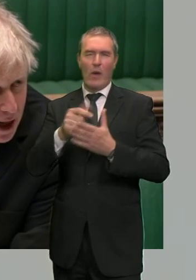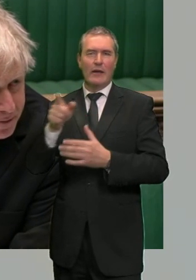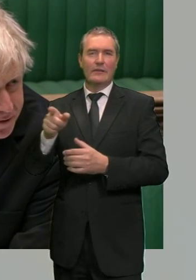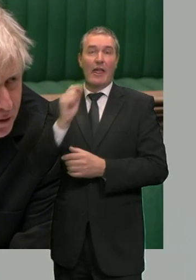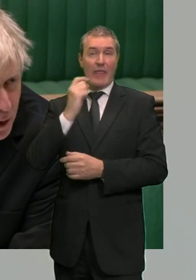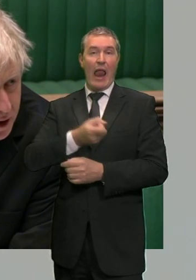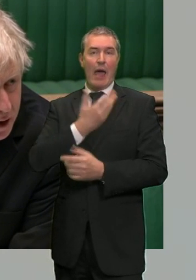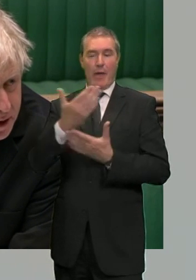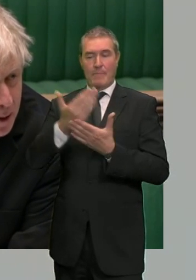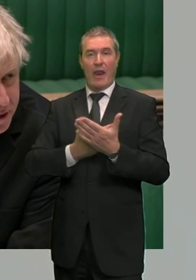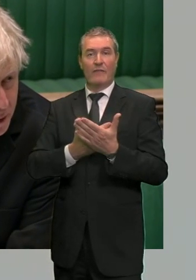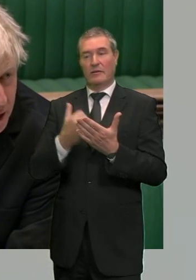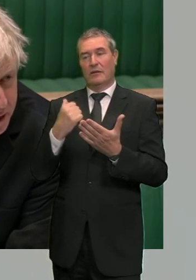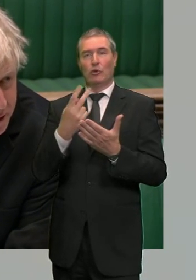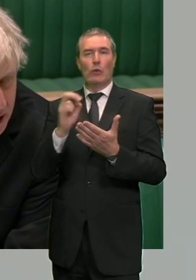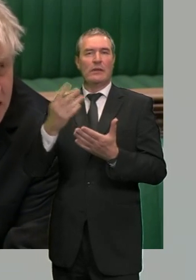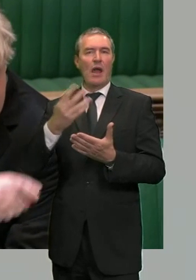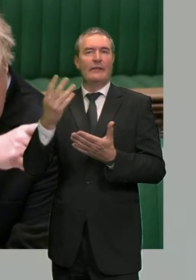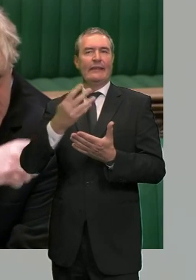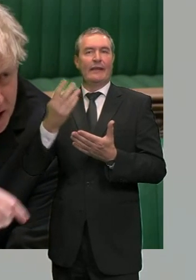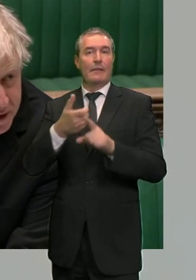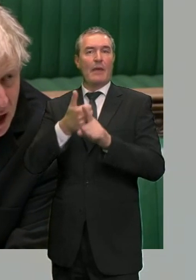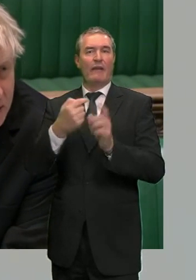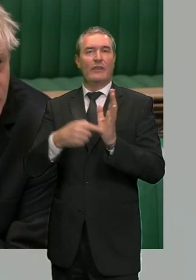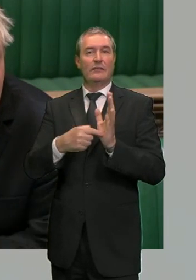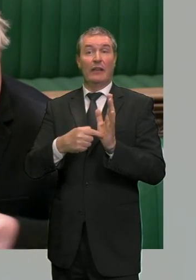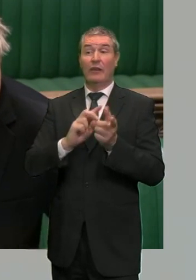Look at the Labour manifesto from 2019.